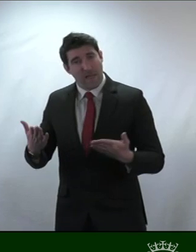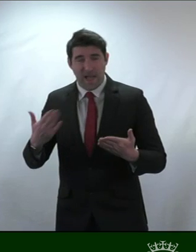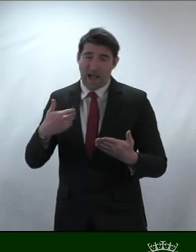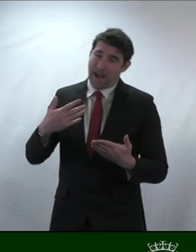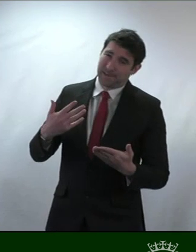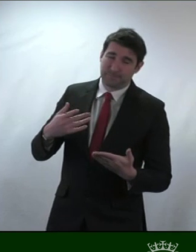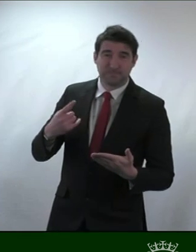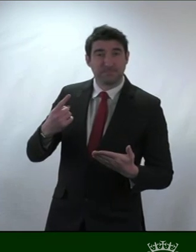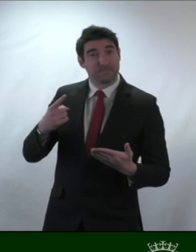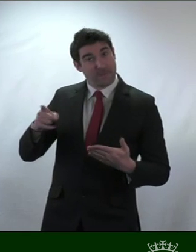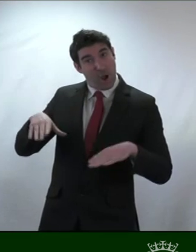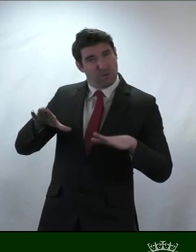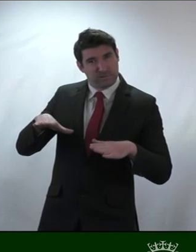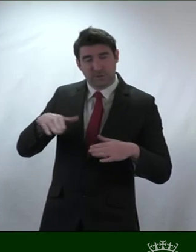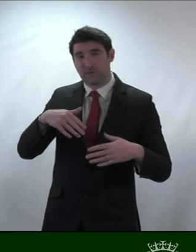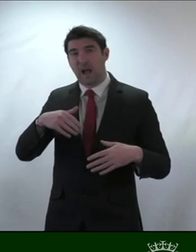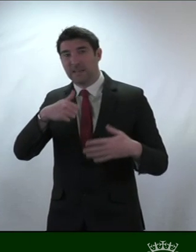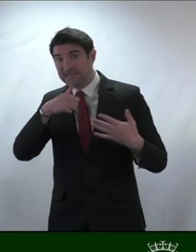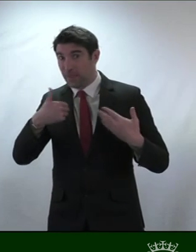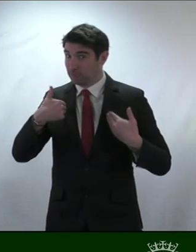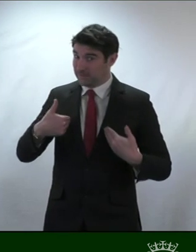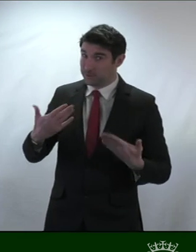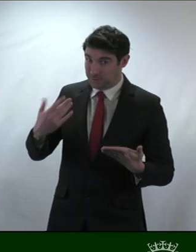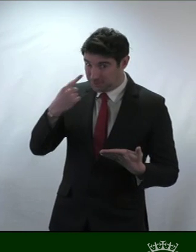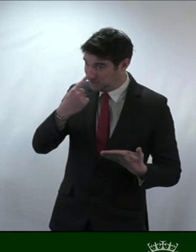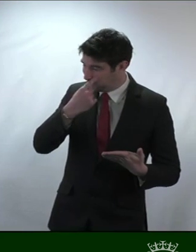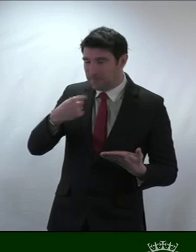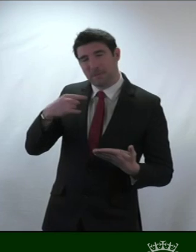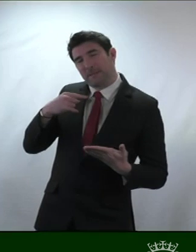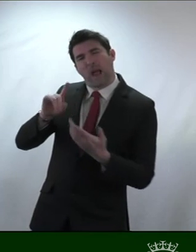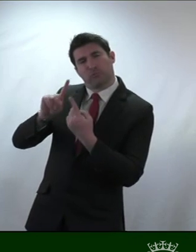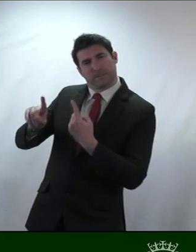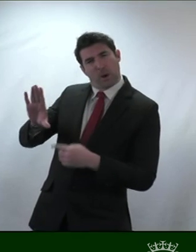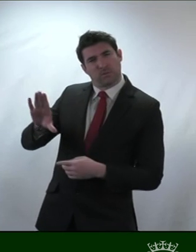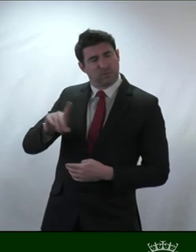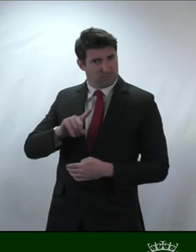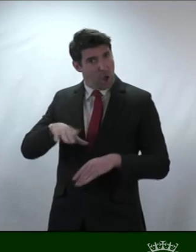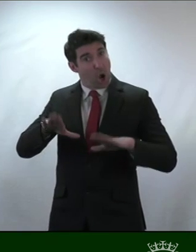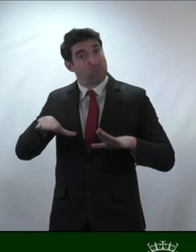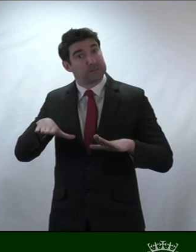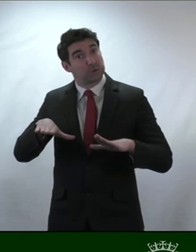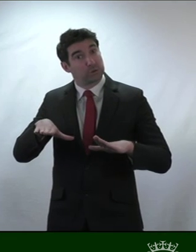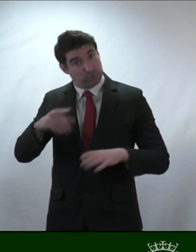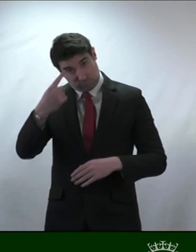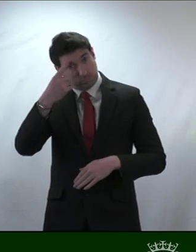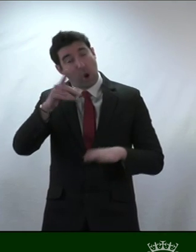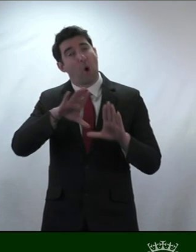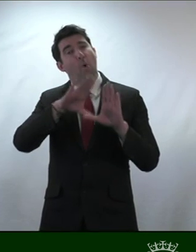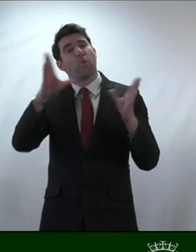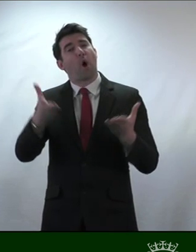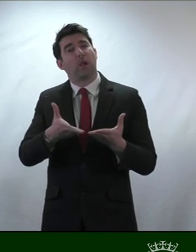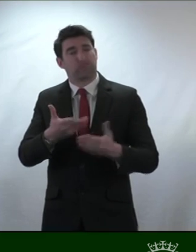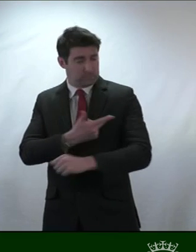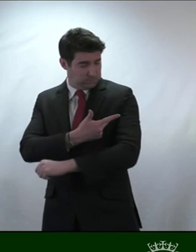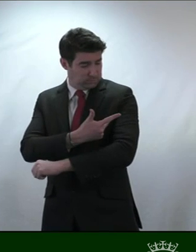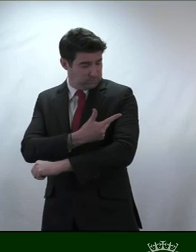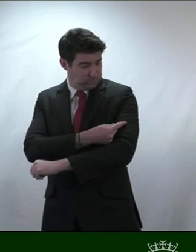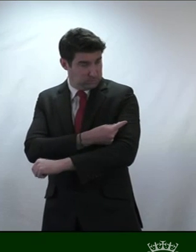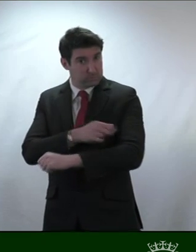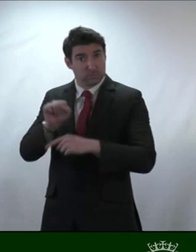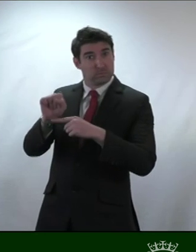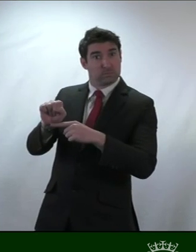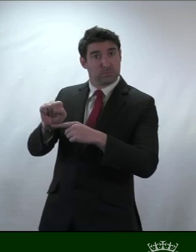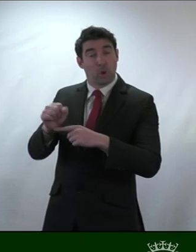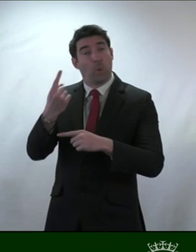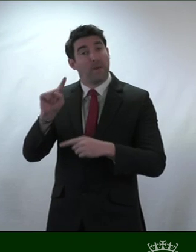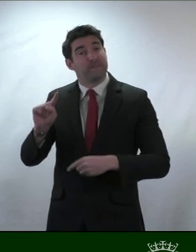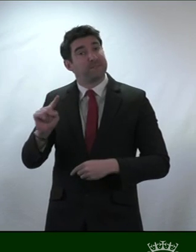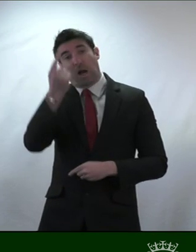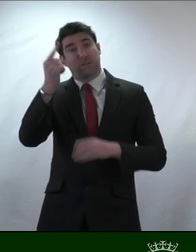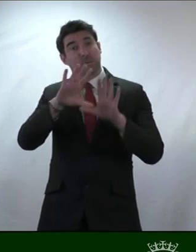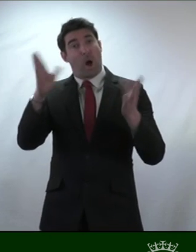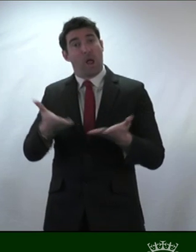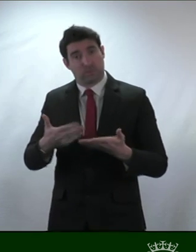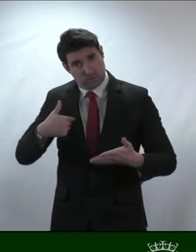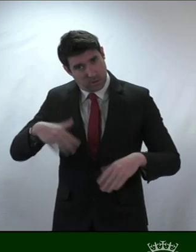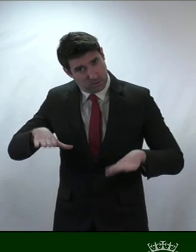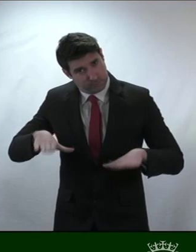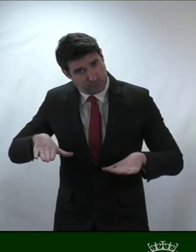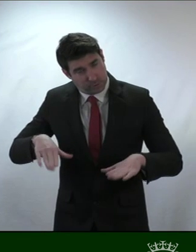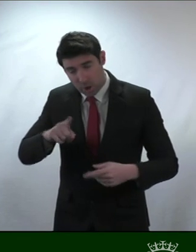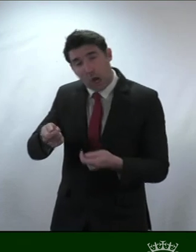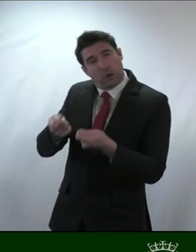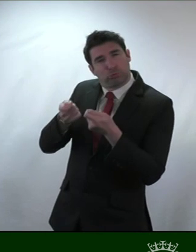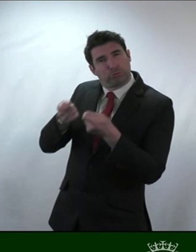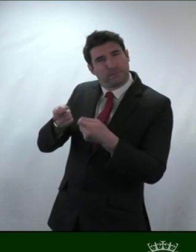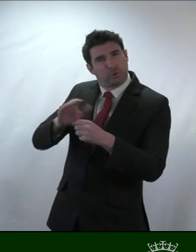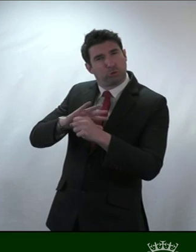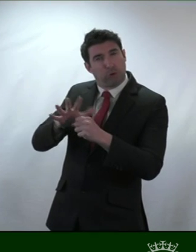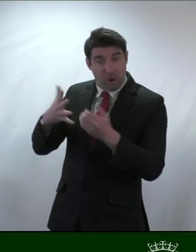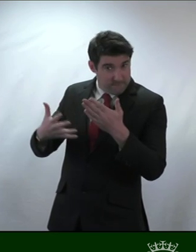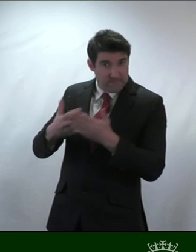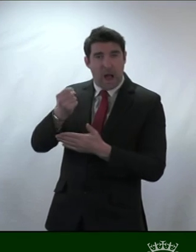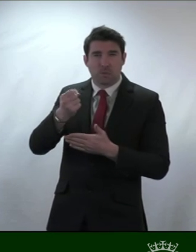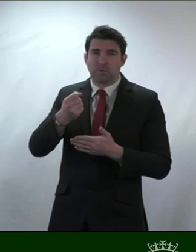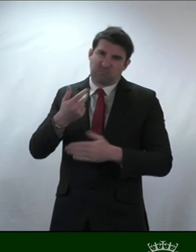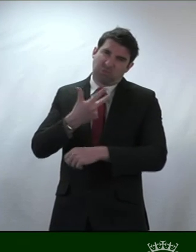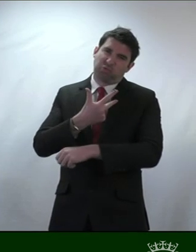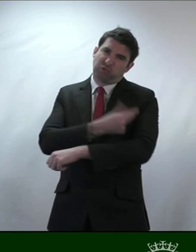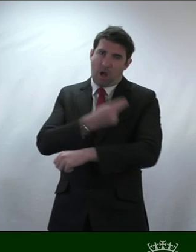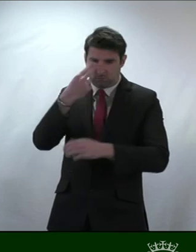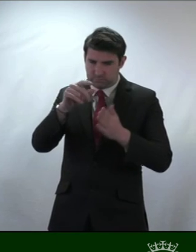But perhaps he could tell me why the UK is the first to produce a viable treatment for coronavirus in the form of dexamethasone or the first country in the world to roll out a clinically tested stage 3 vaccine.